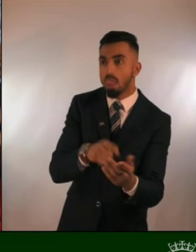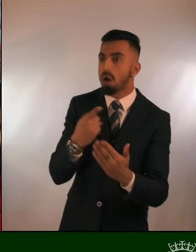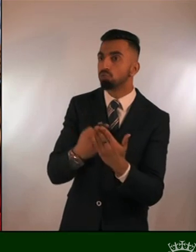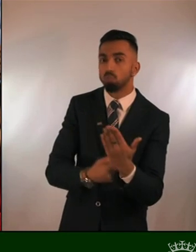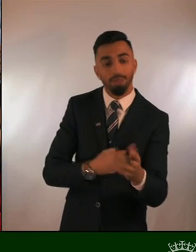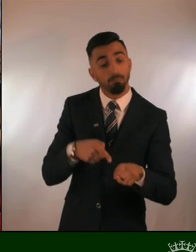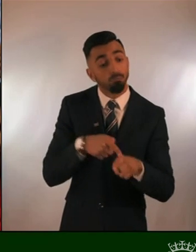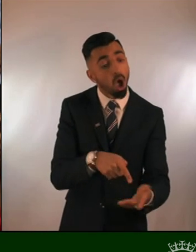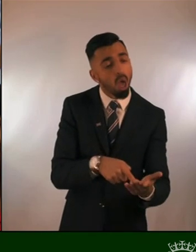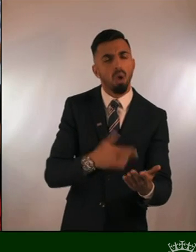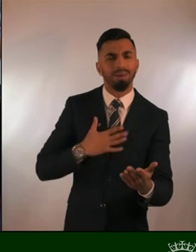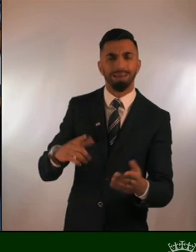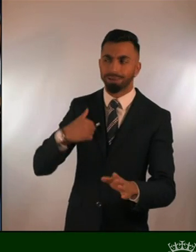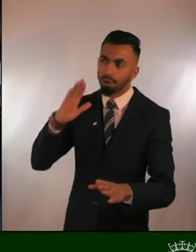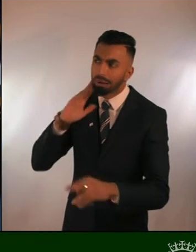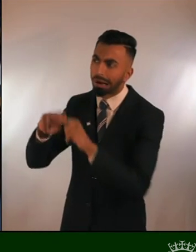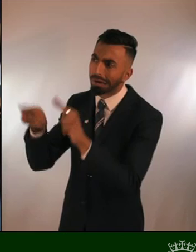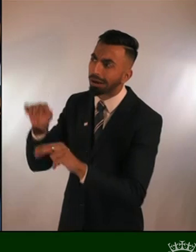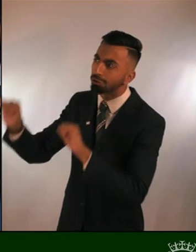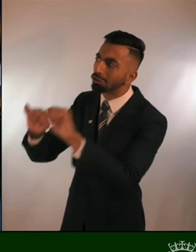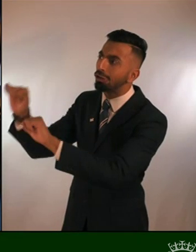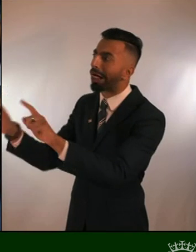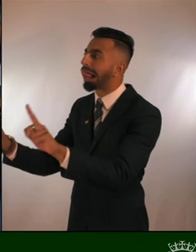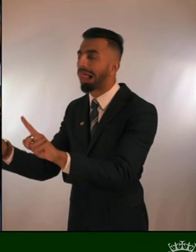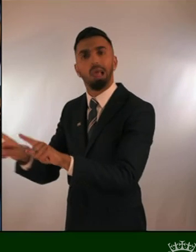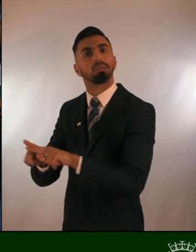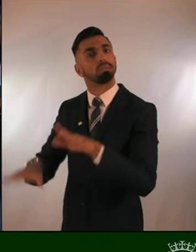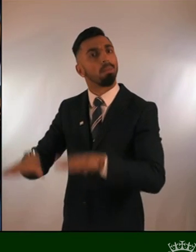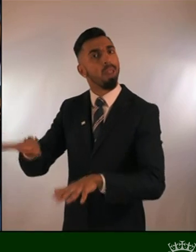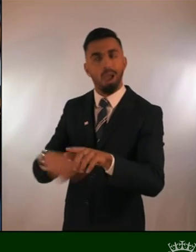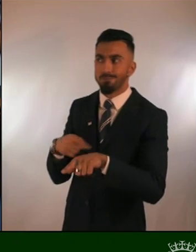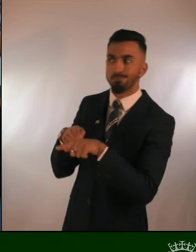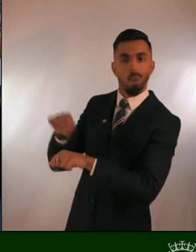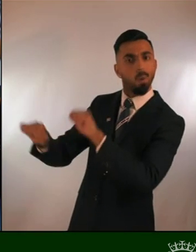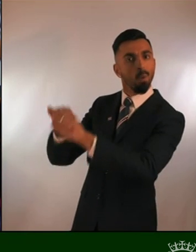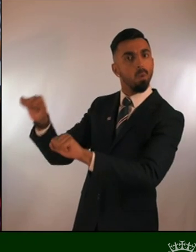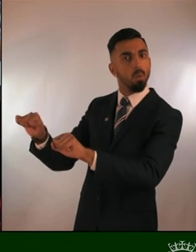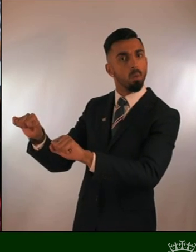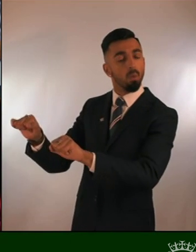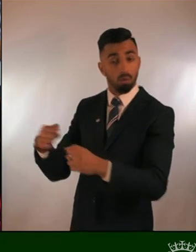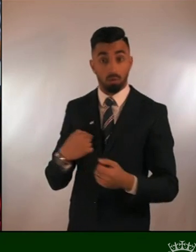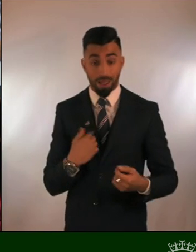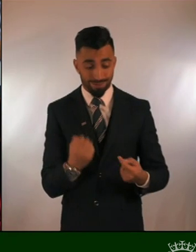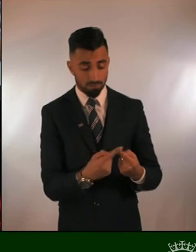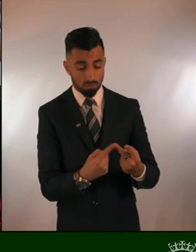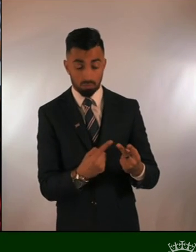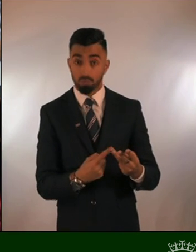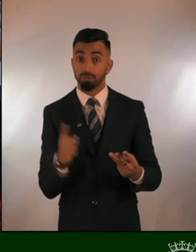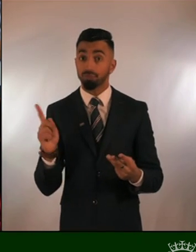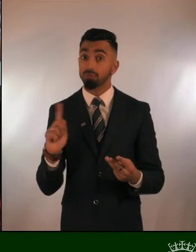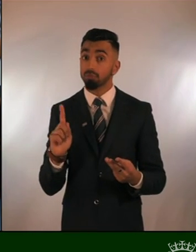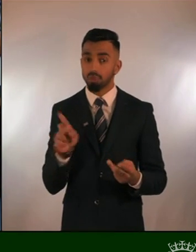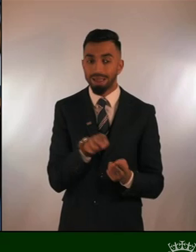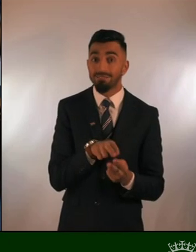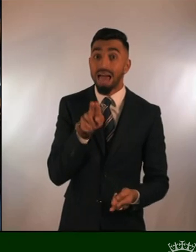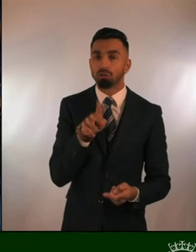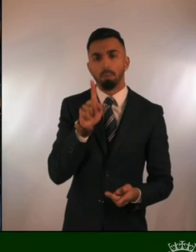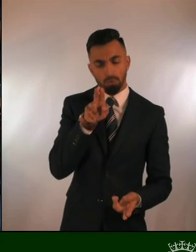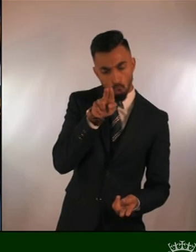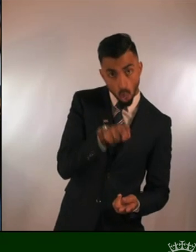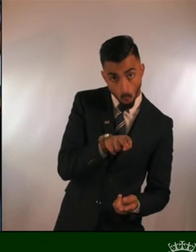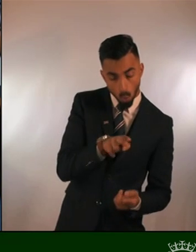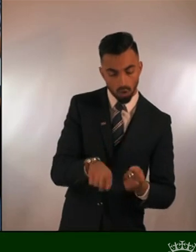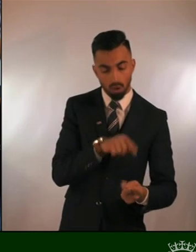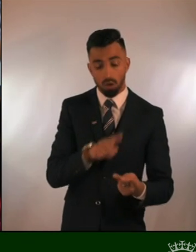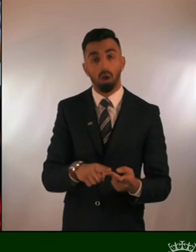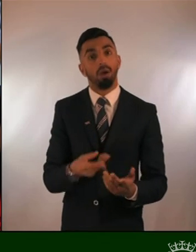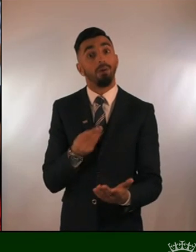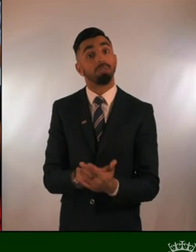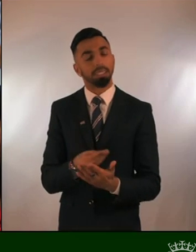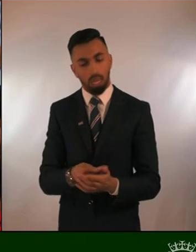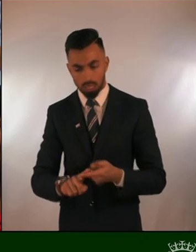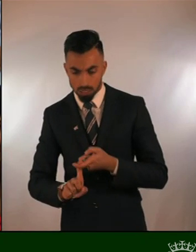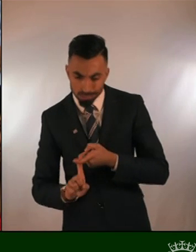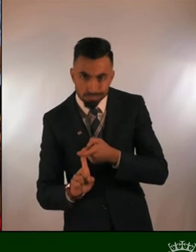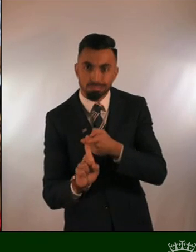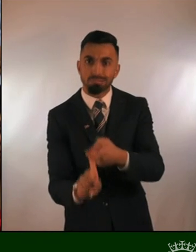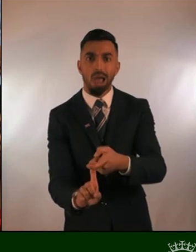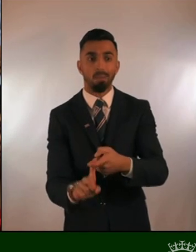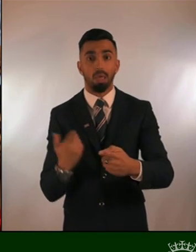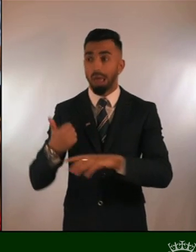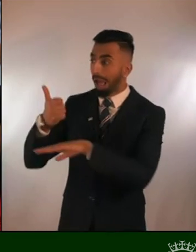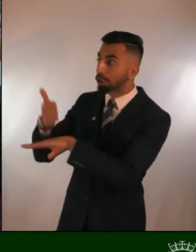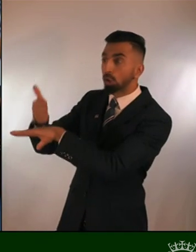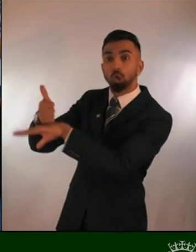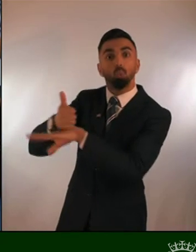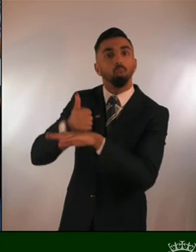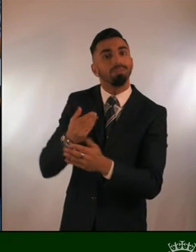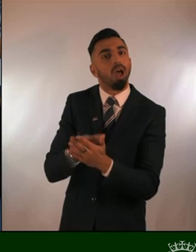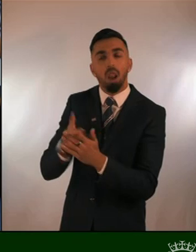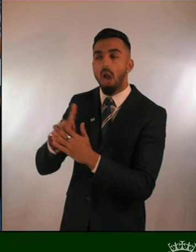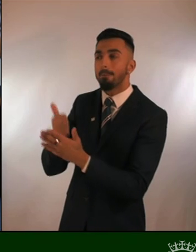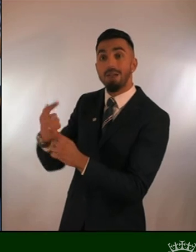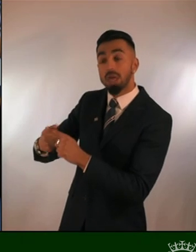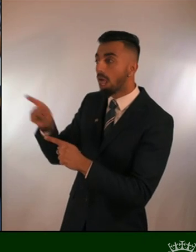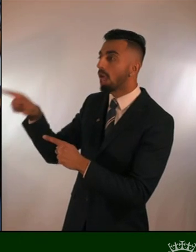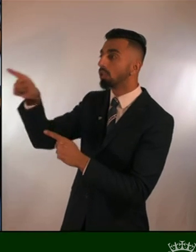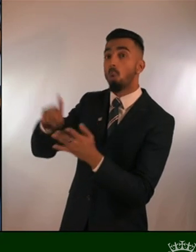Our economic security depends on maintaining the following principles: low and stable inflation, delivering price stability; fiscal sustainability; and independent, effective institutions like the Bank of England and the OBR.